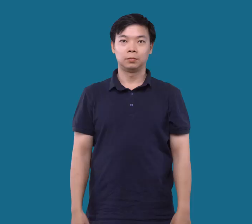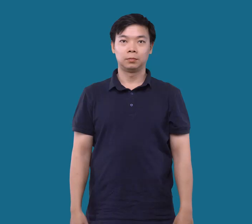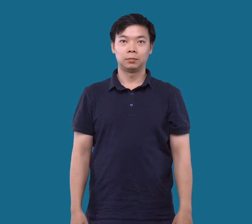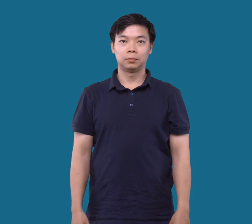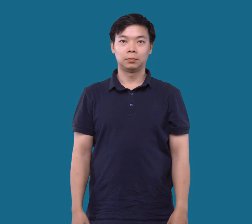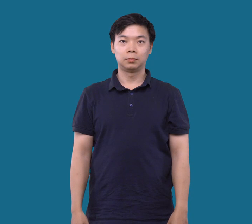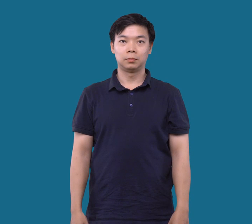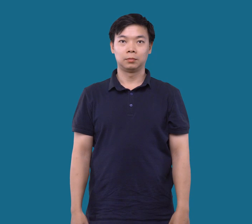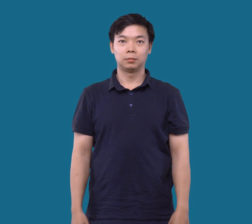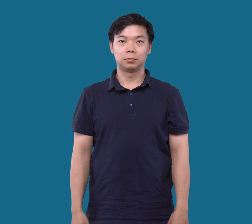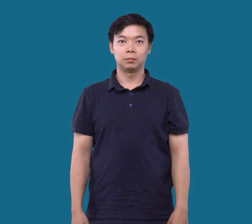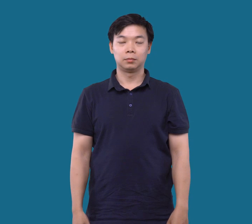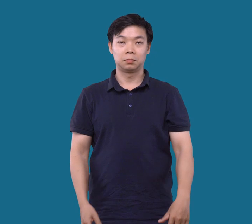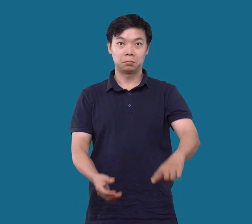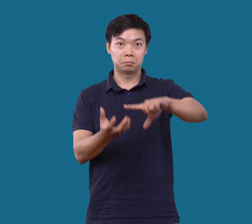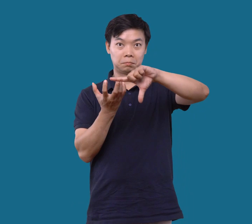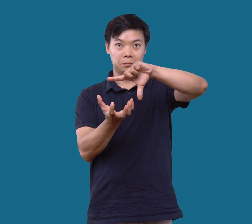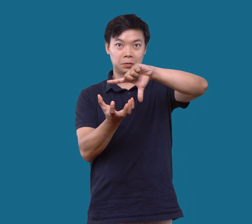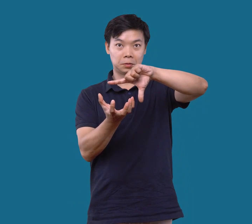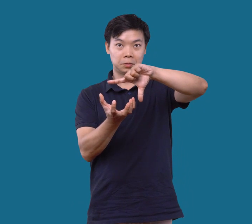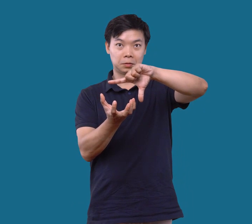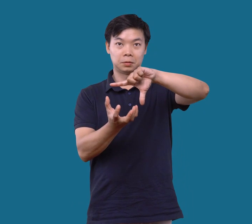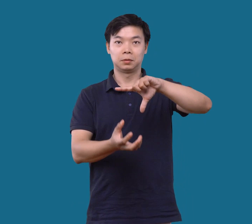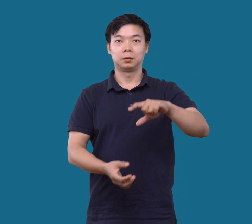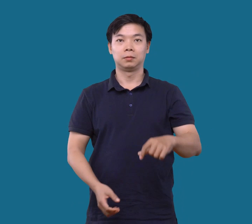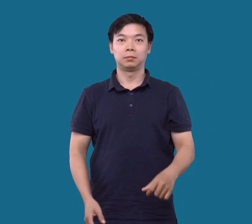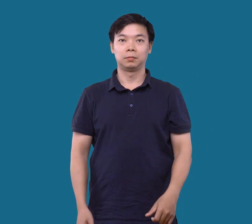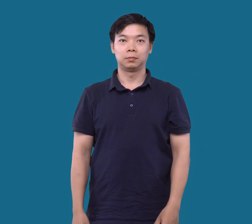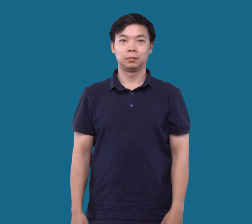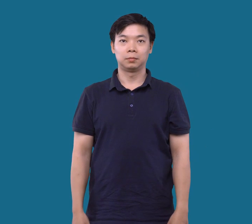mẫu số lớn